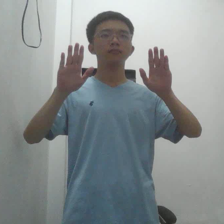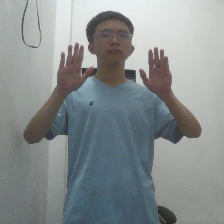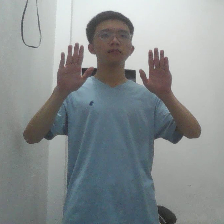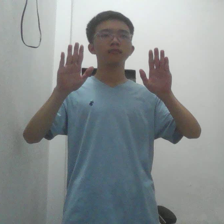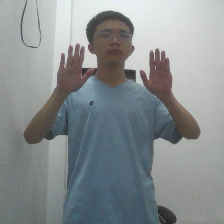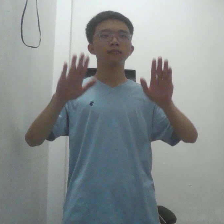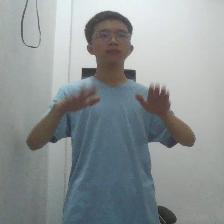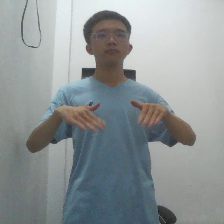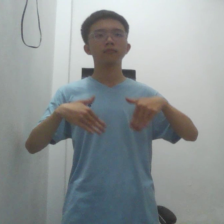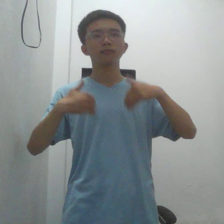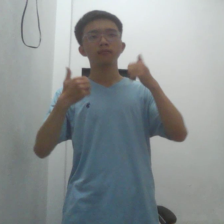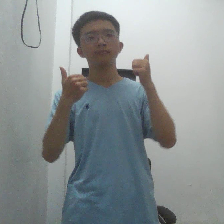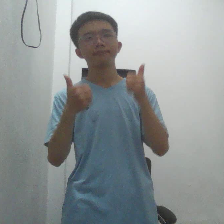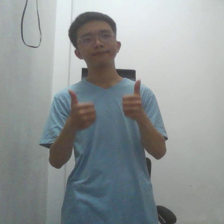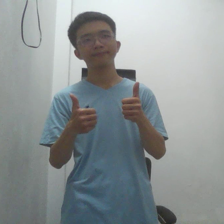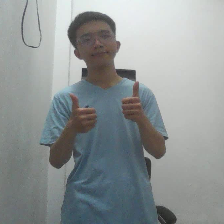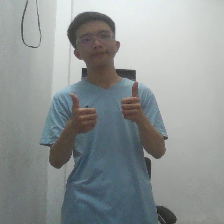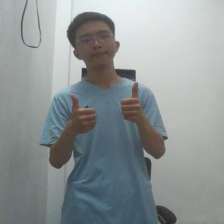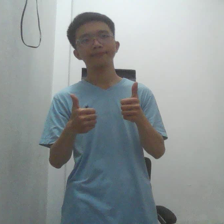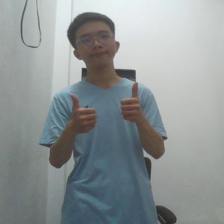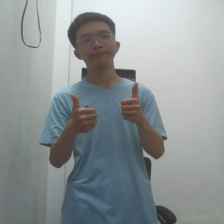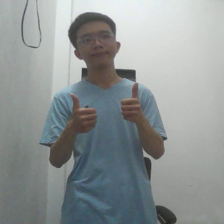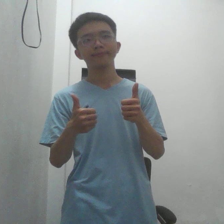tuyet voi